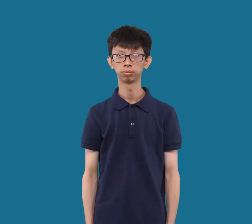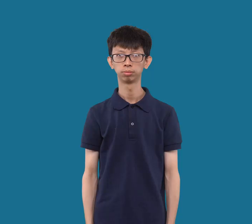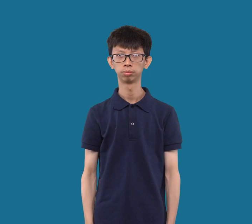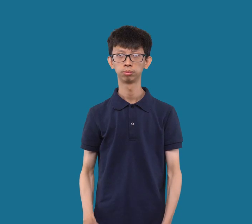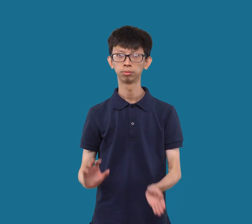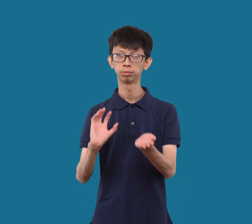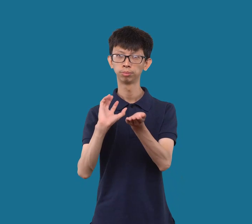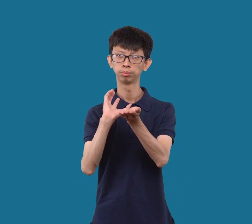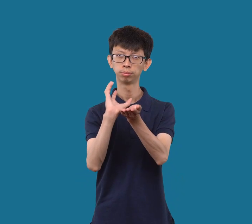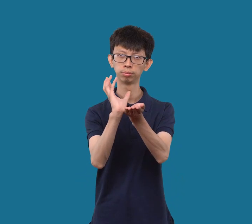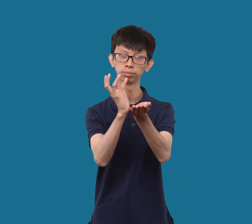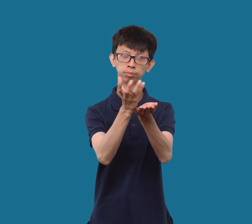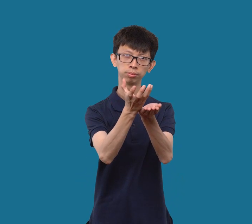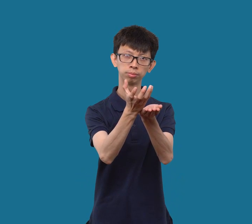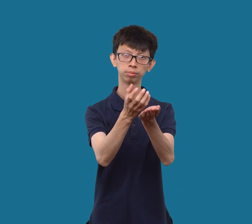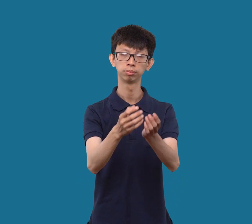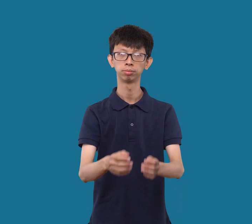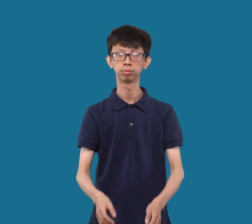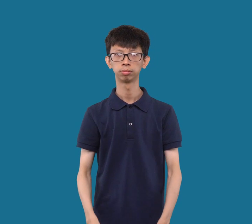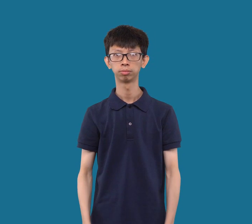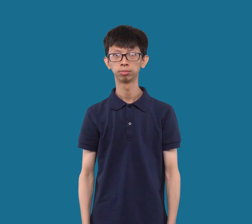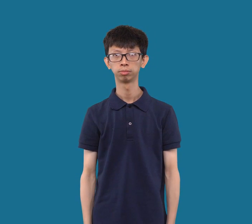du thuyền